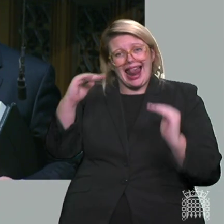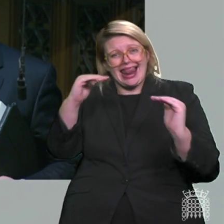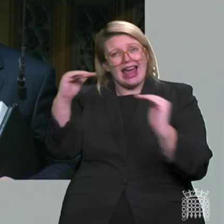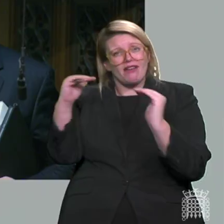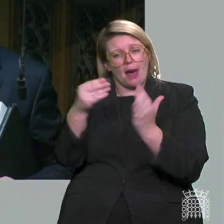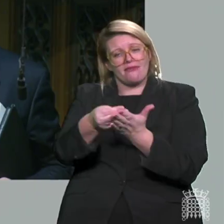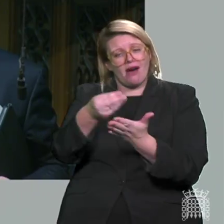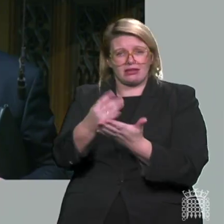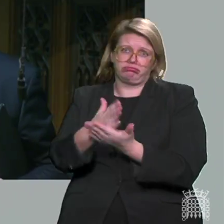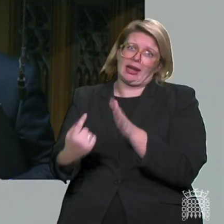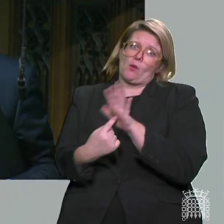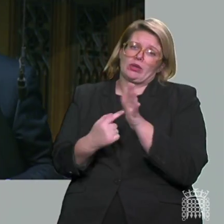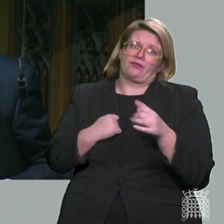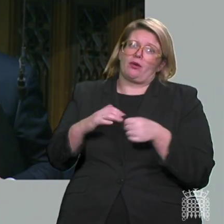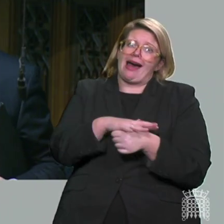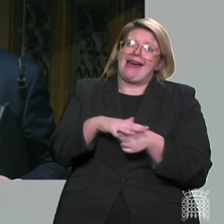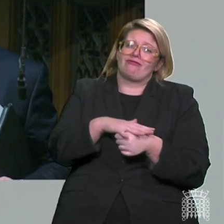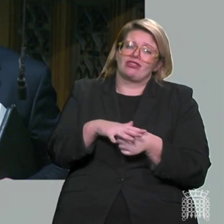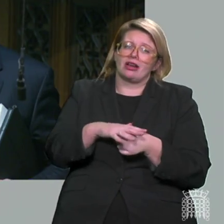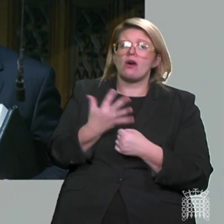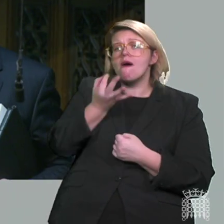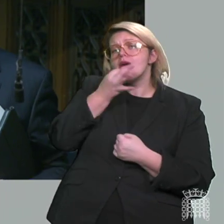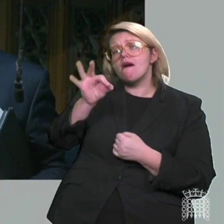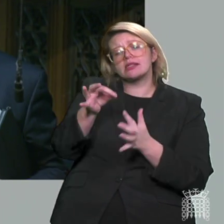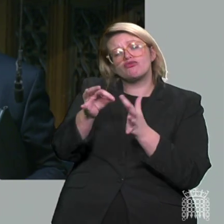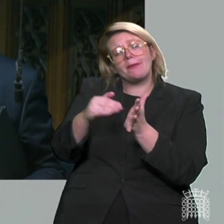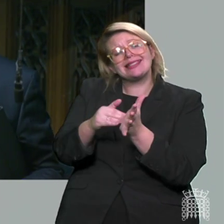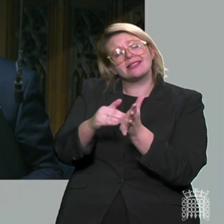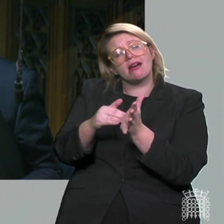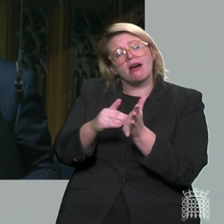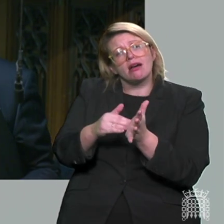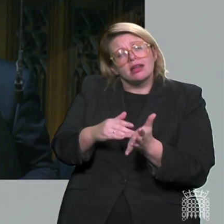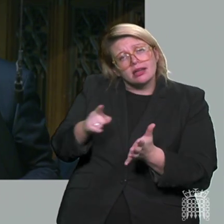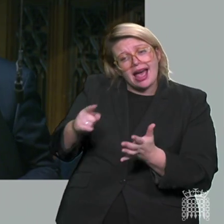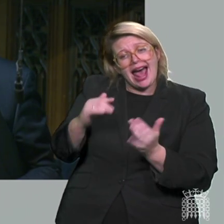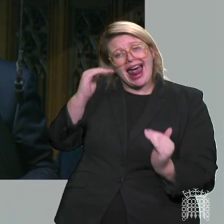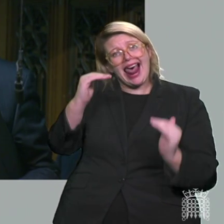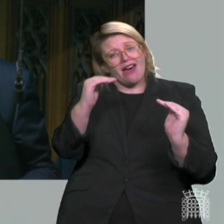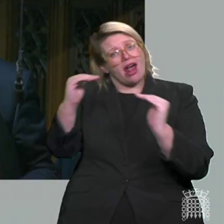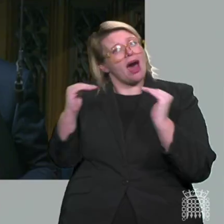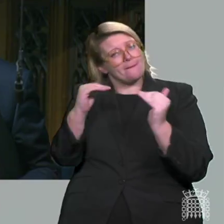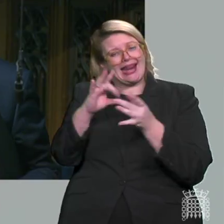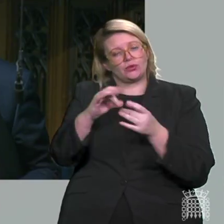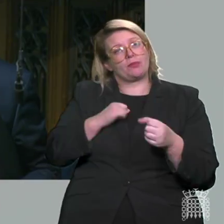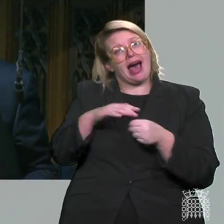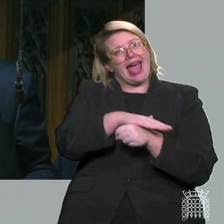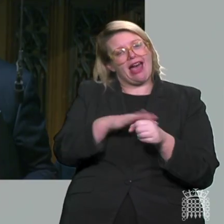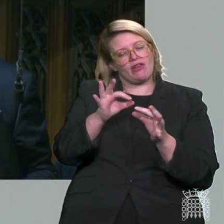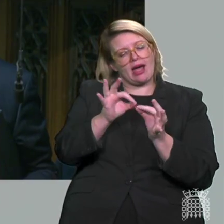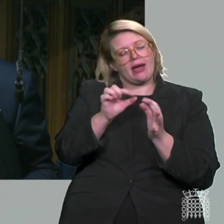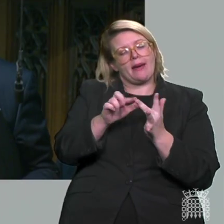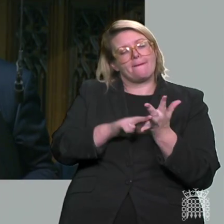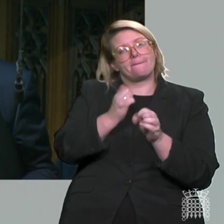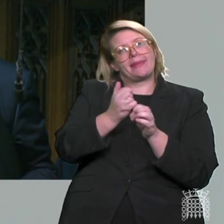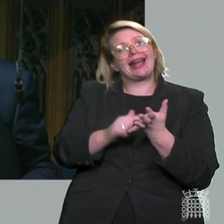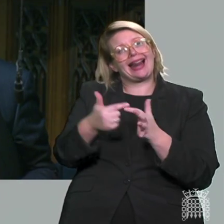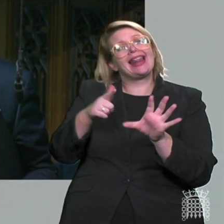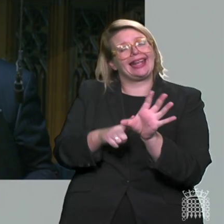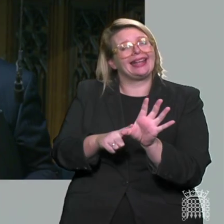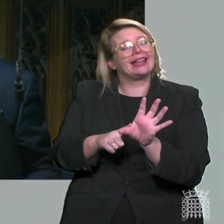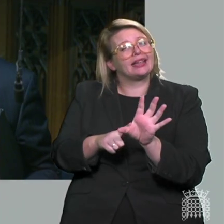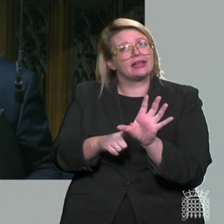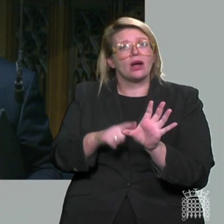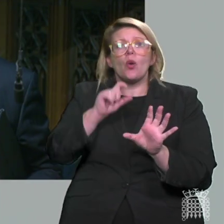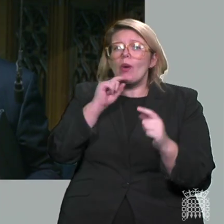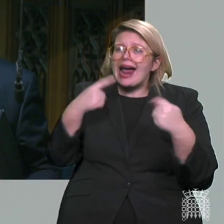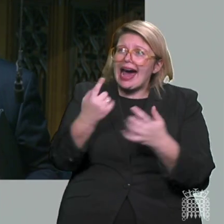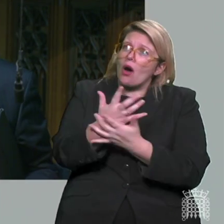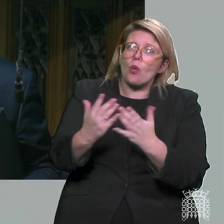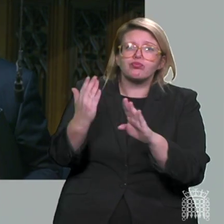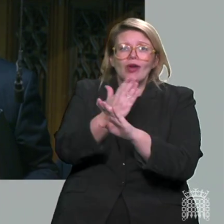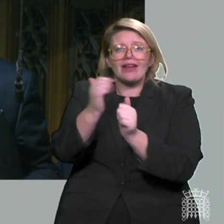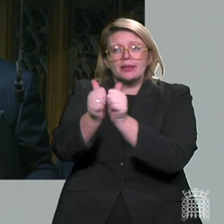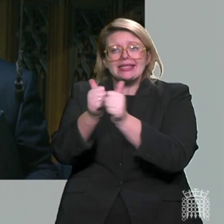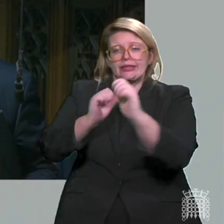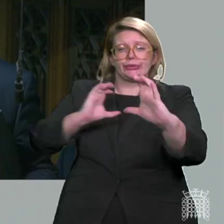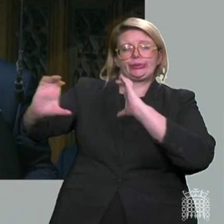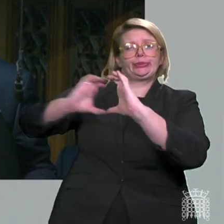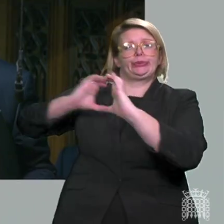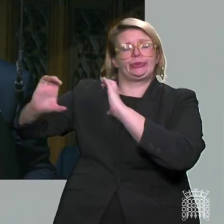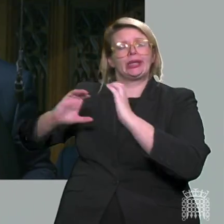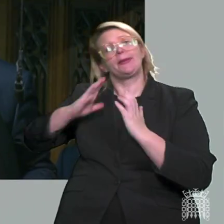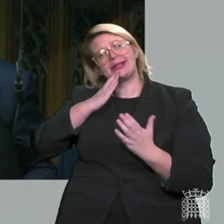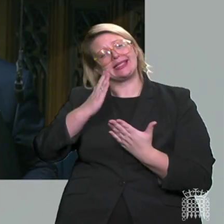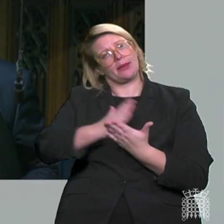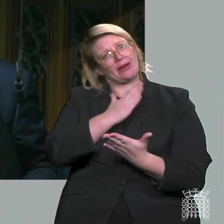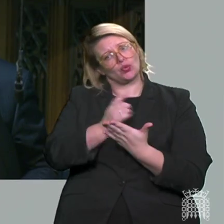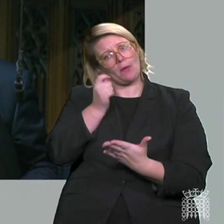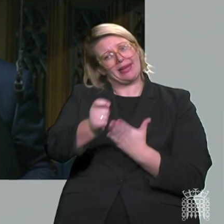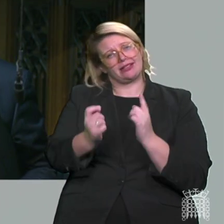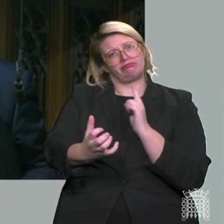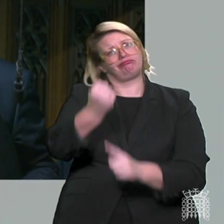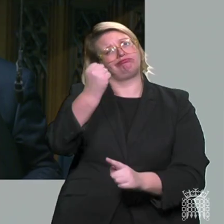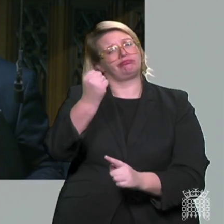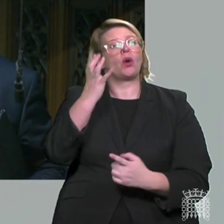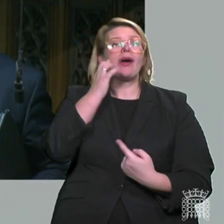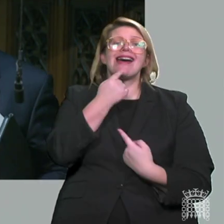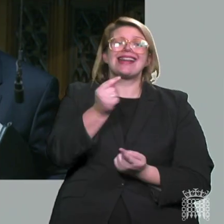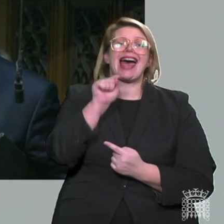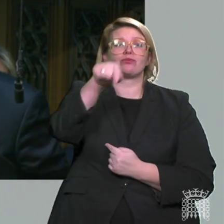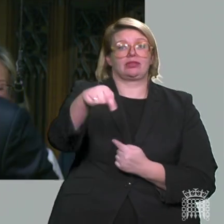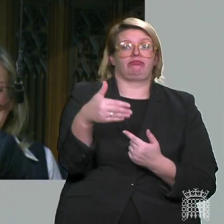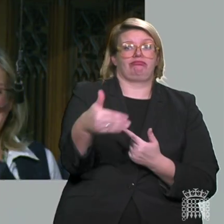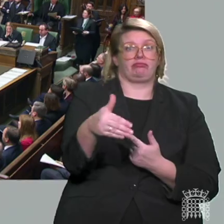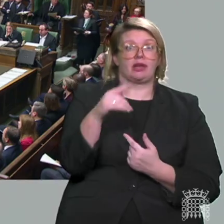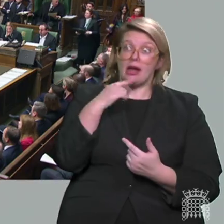Will the Prime Minister insist that the levelling-up fund bid submitted for Bingley, which will unlock millions of pounds of private sector investment, will be successful when the announcement is made in the near future?